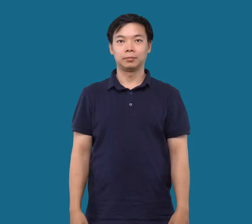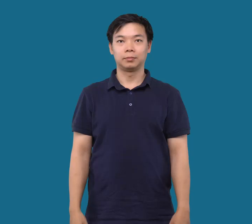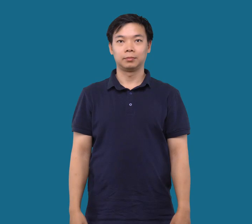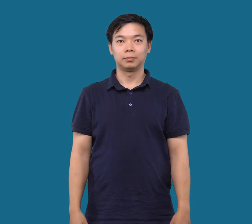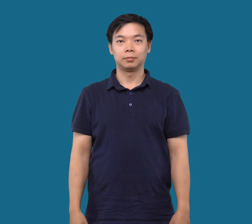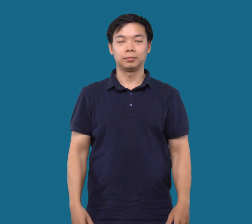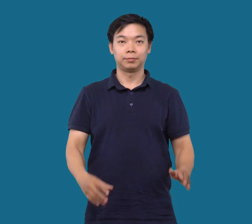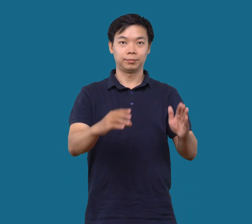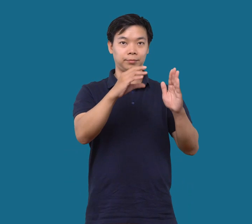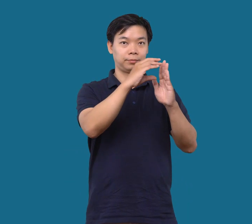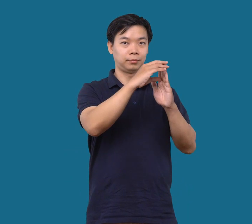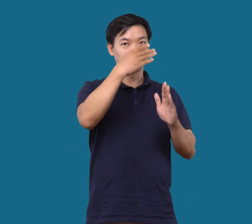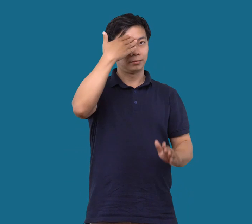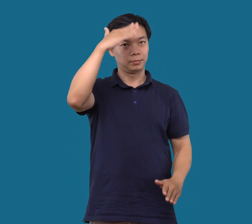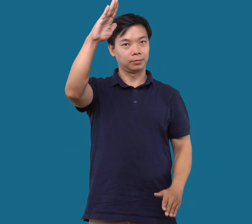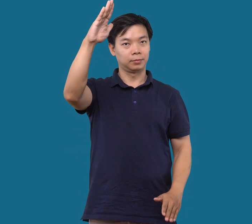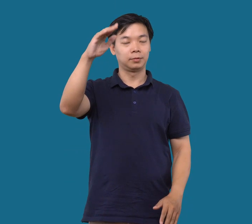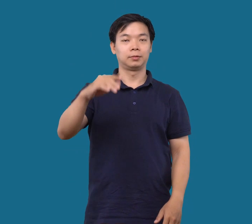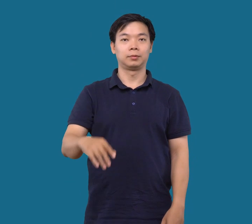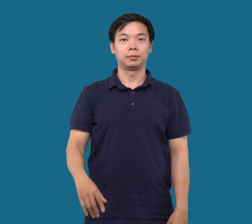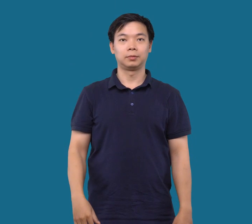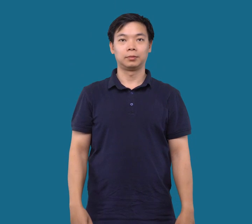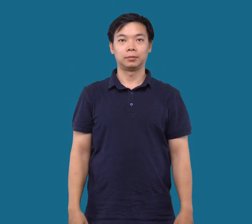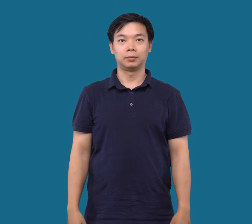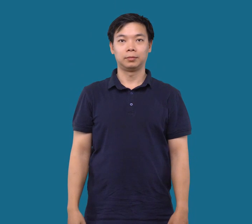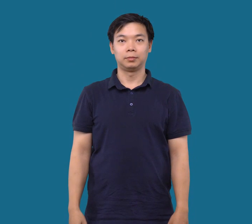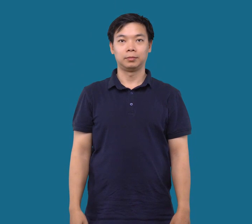mở đầu